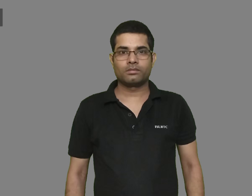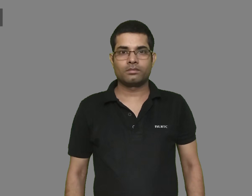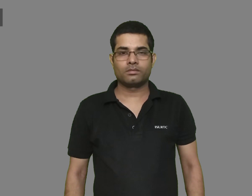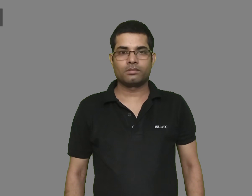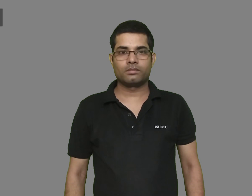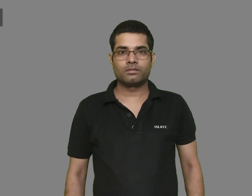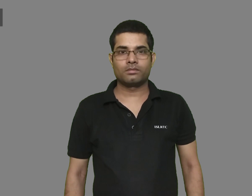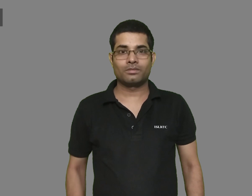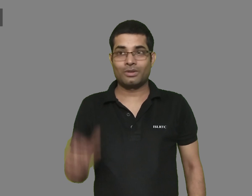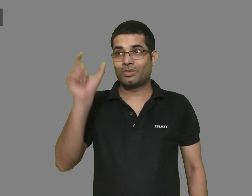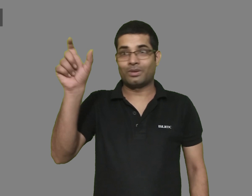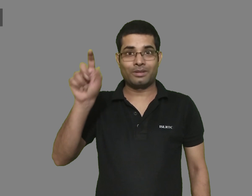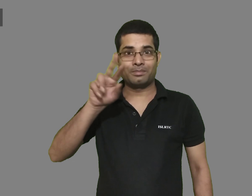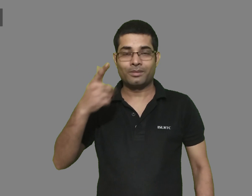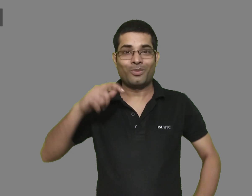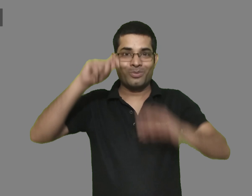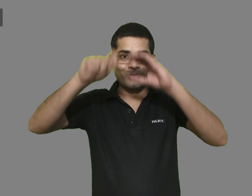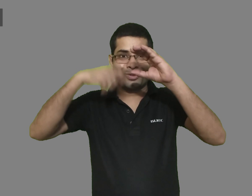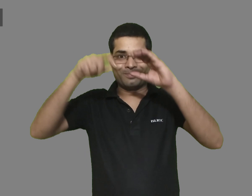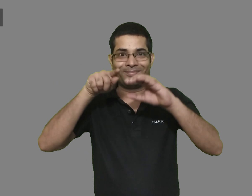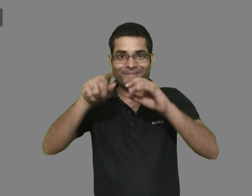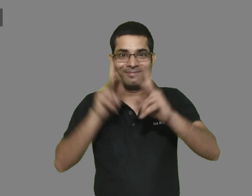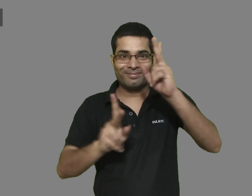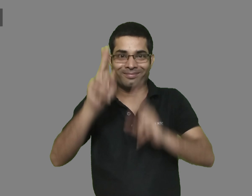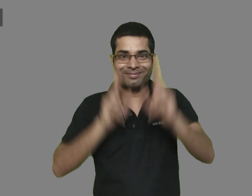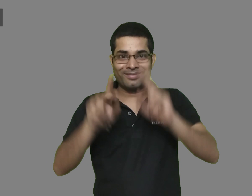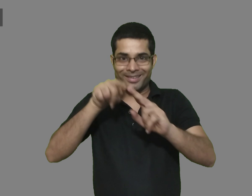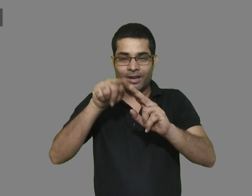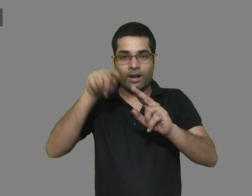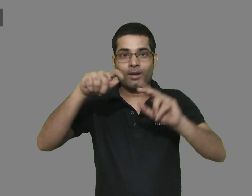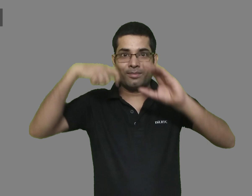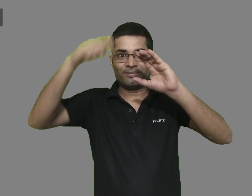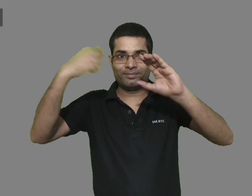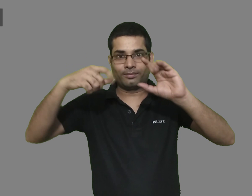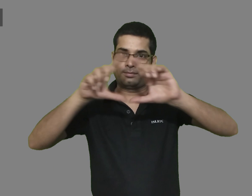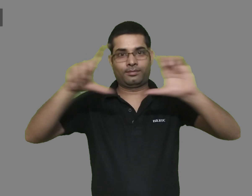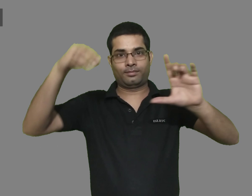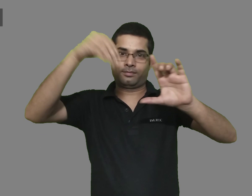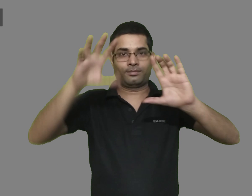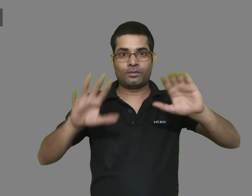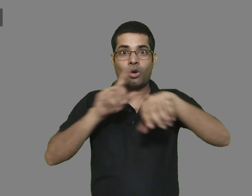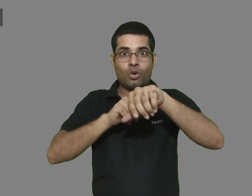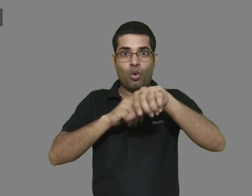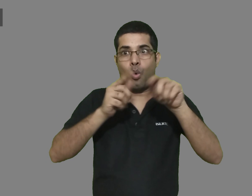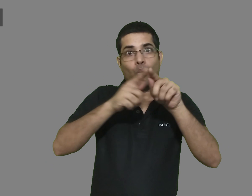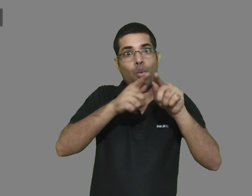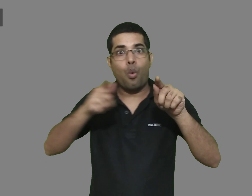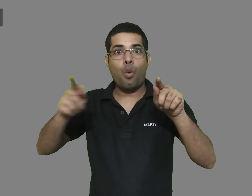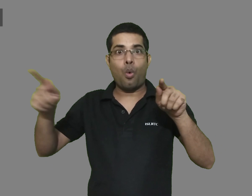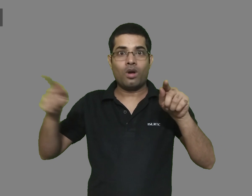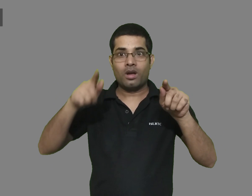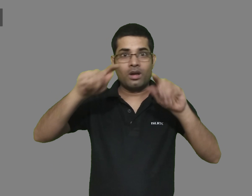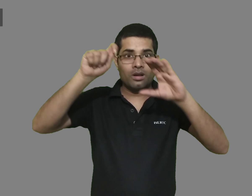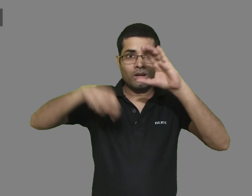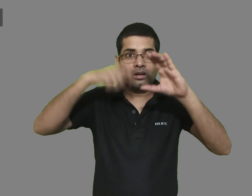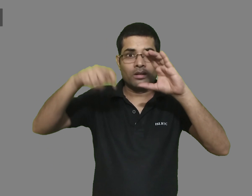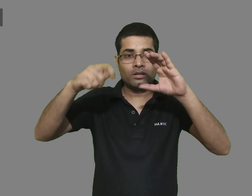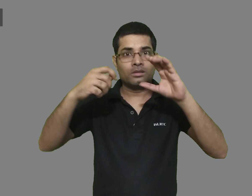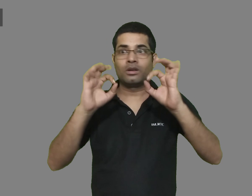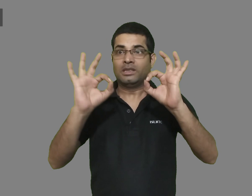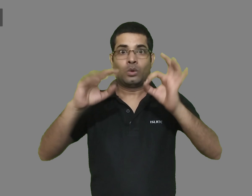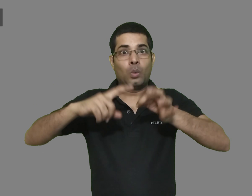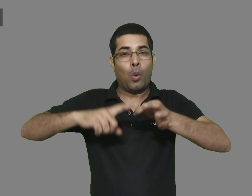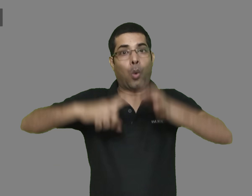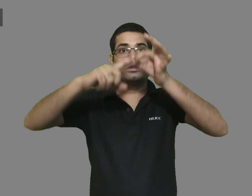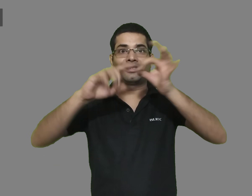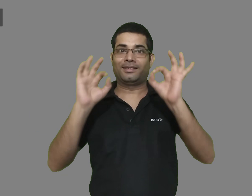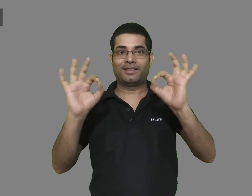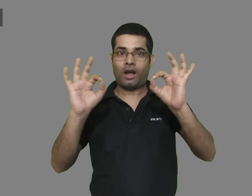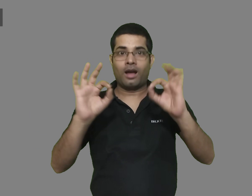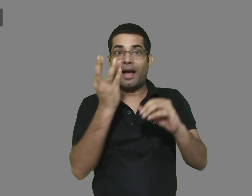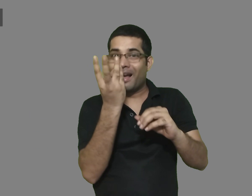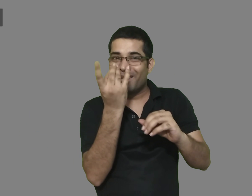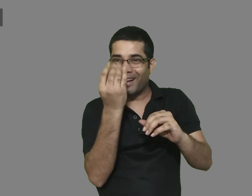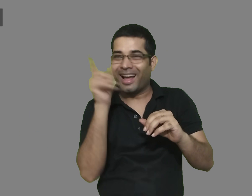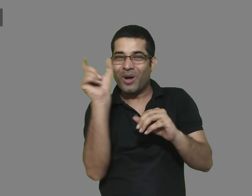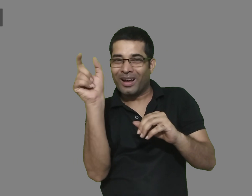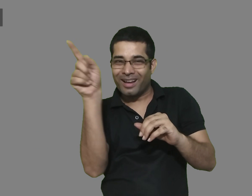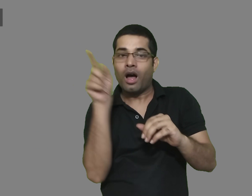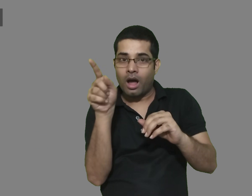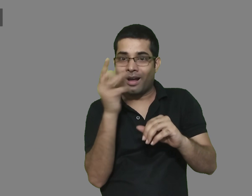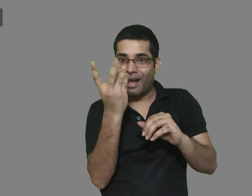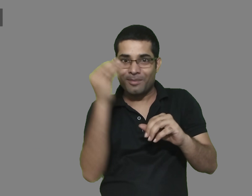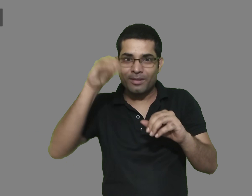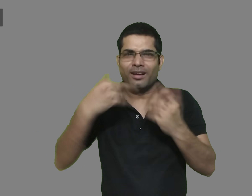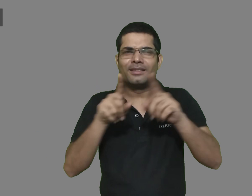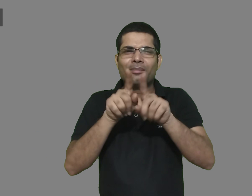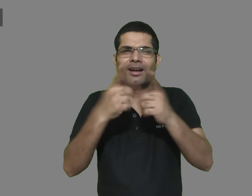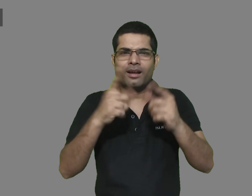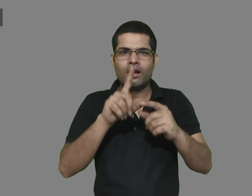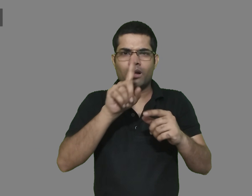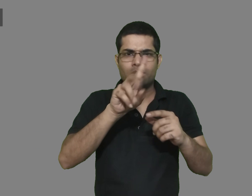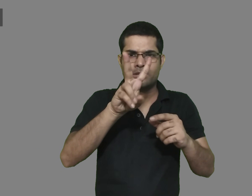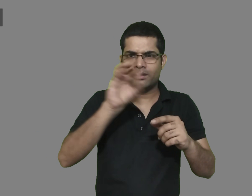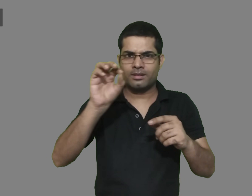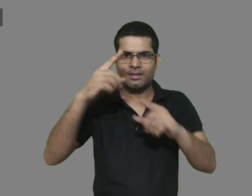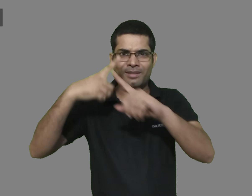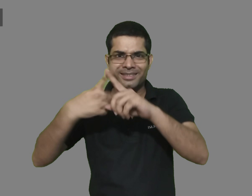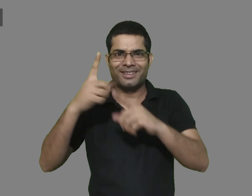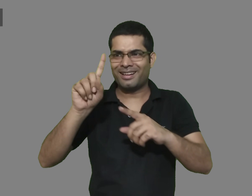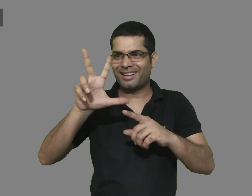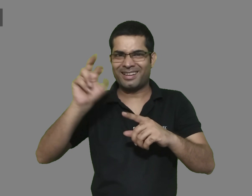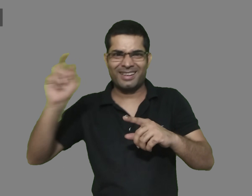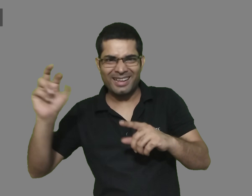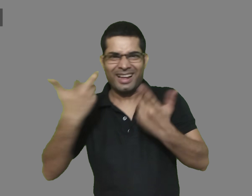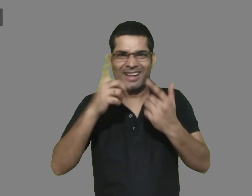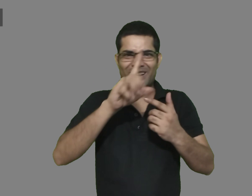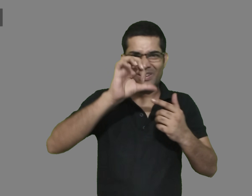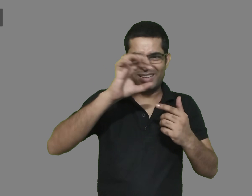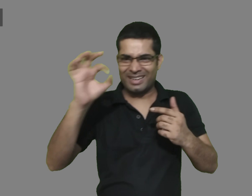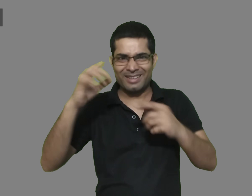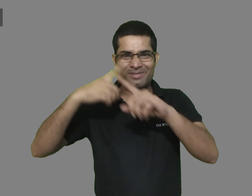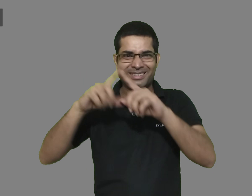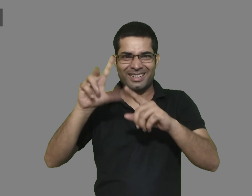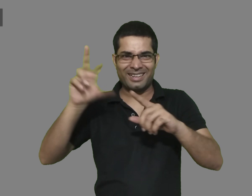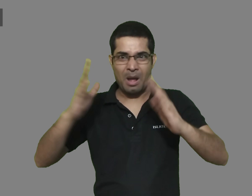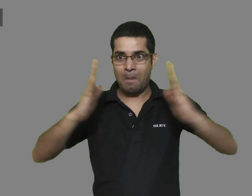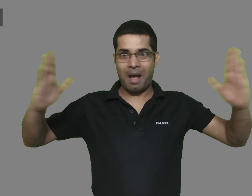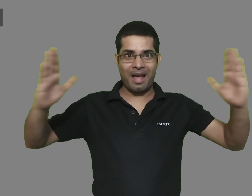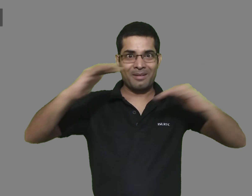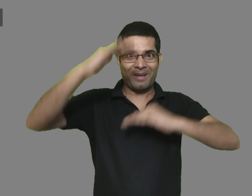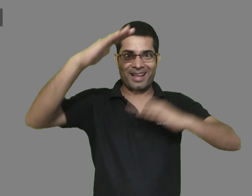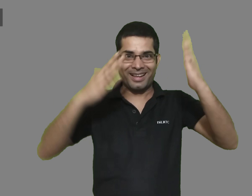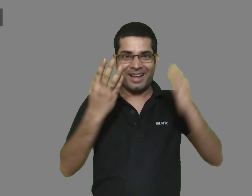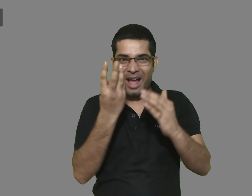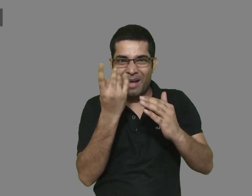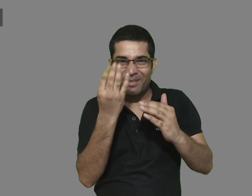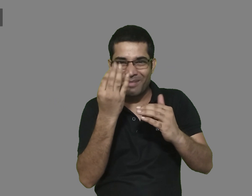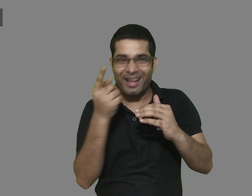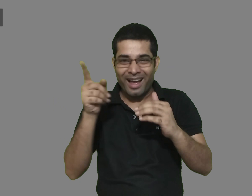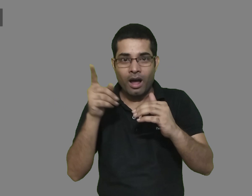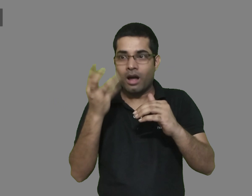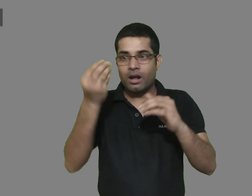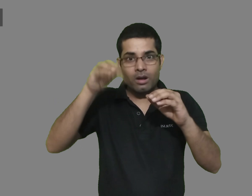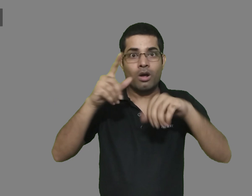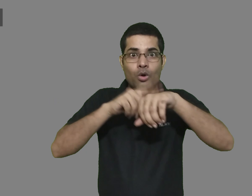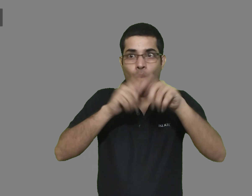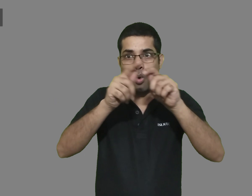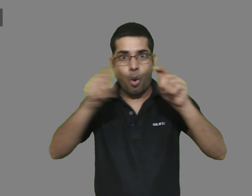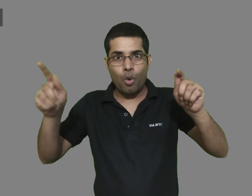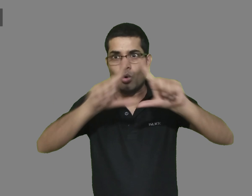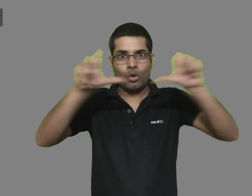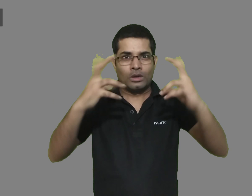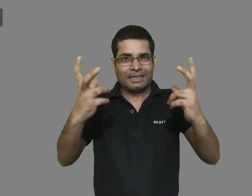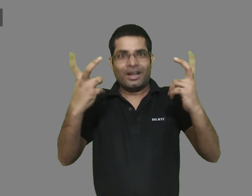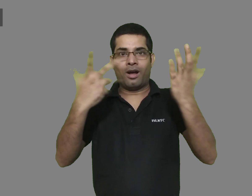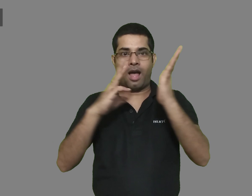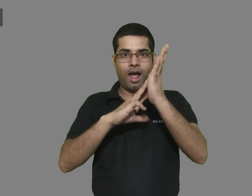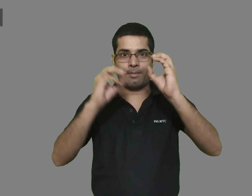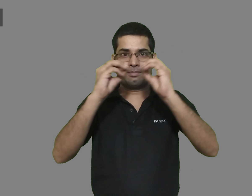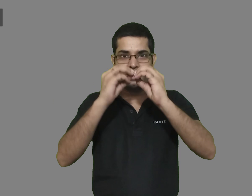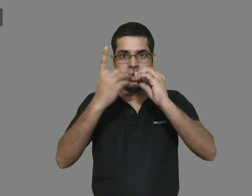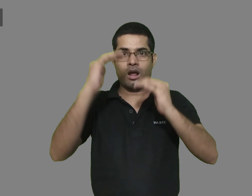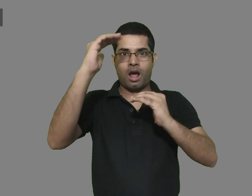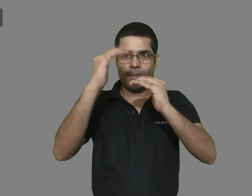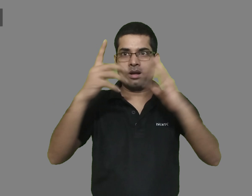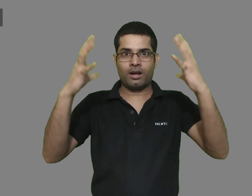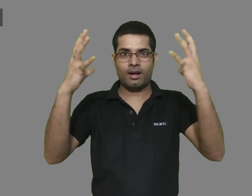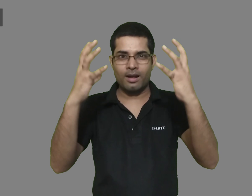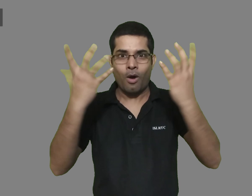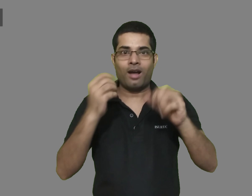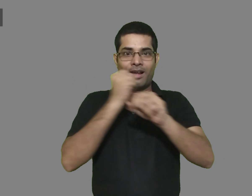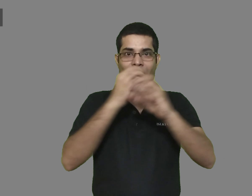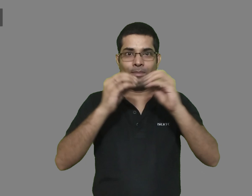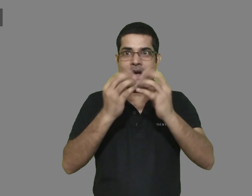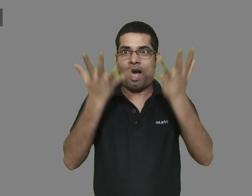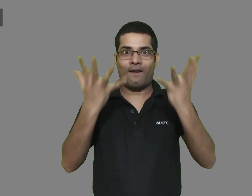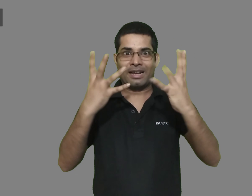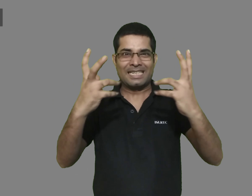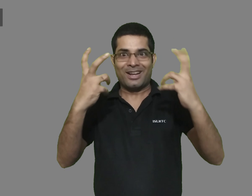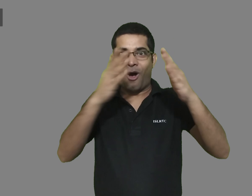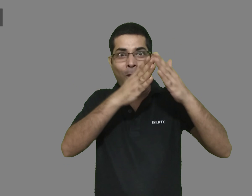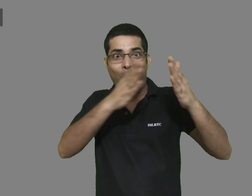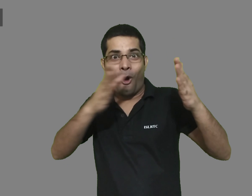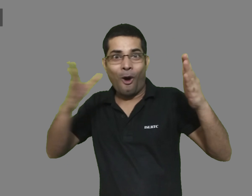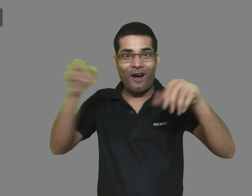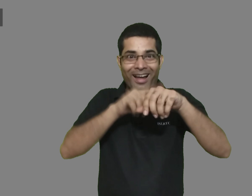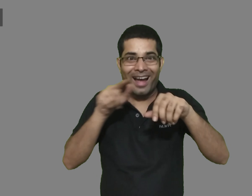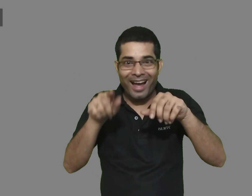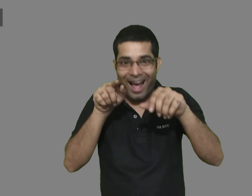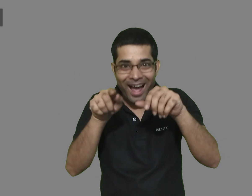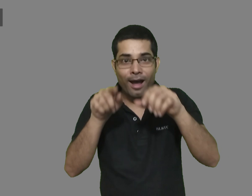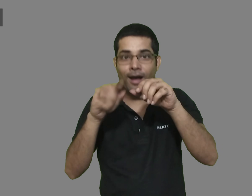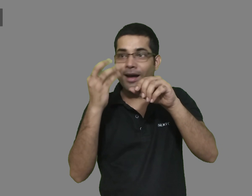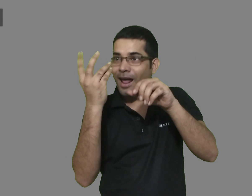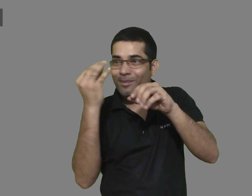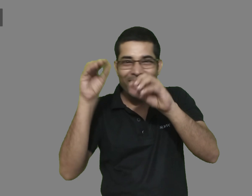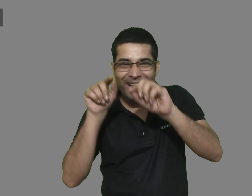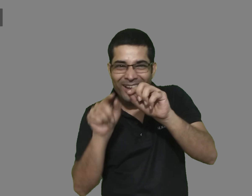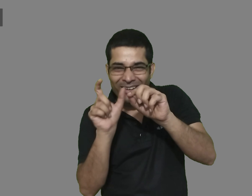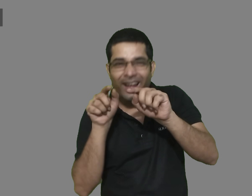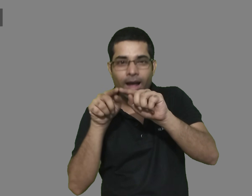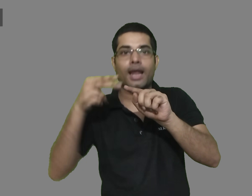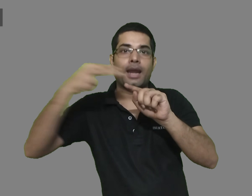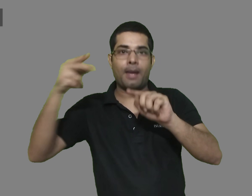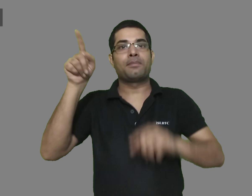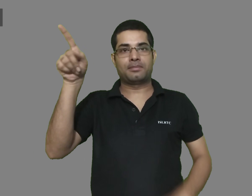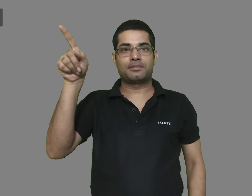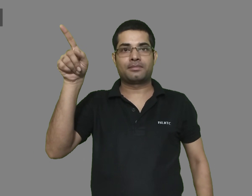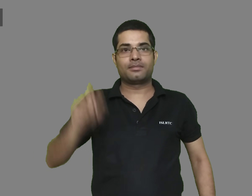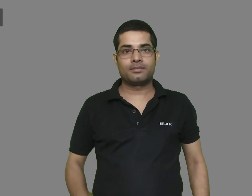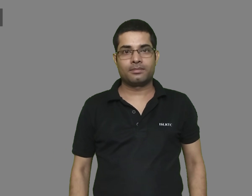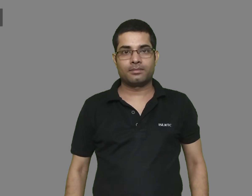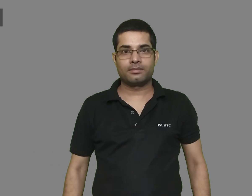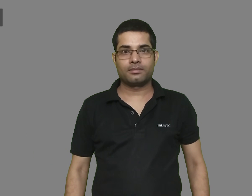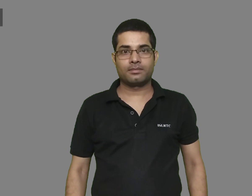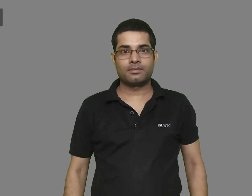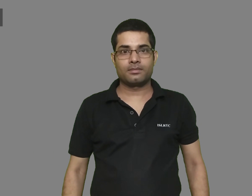Bit rate